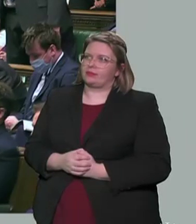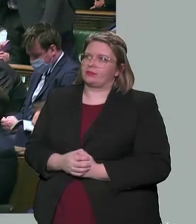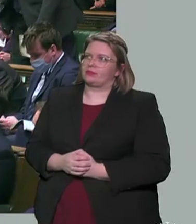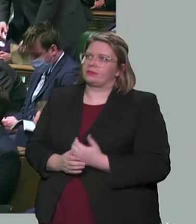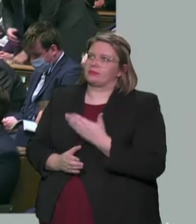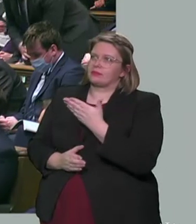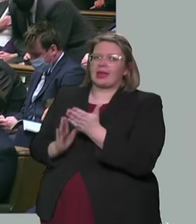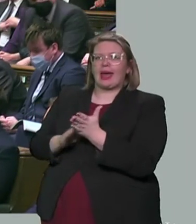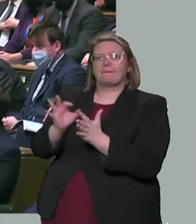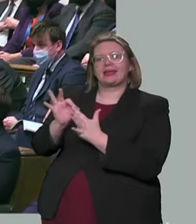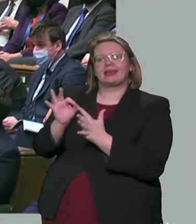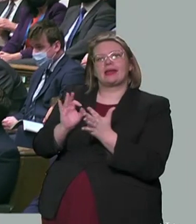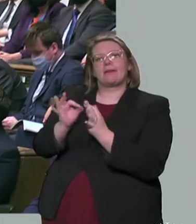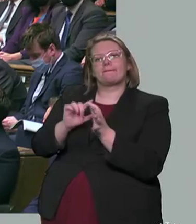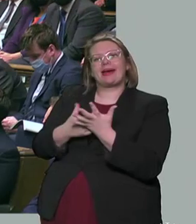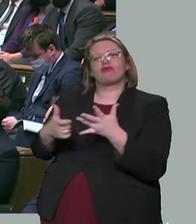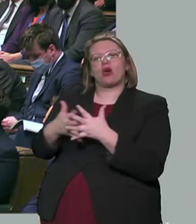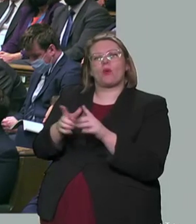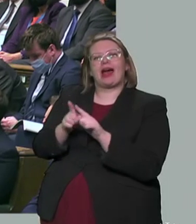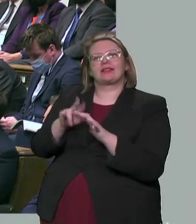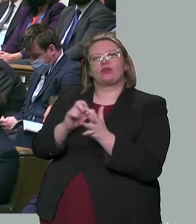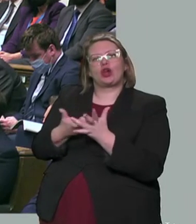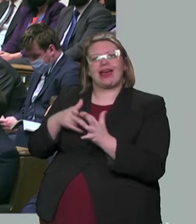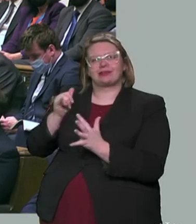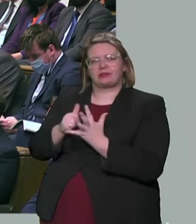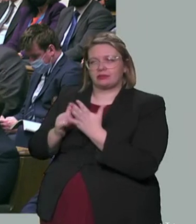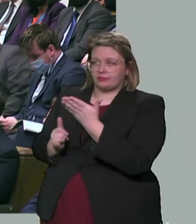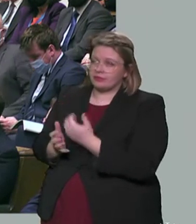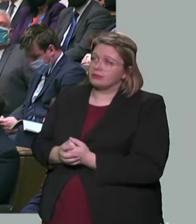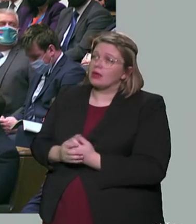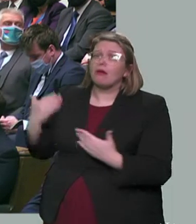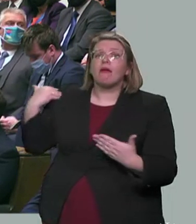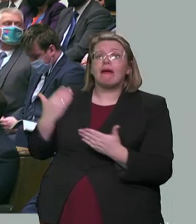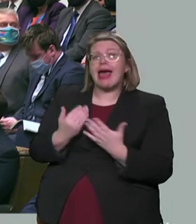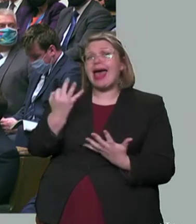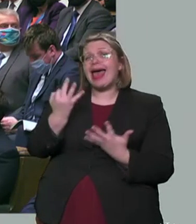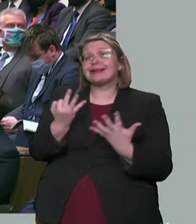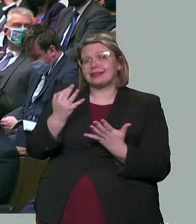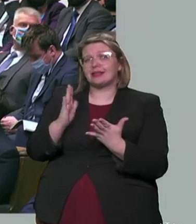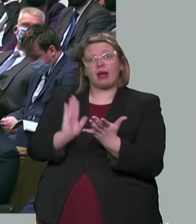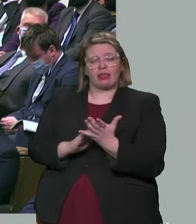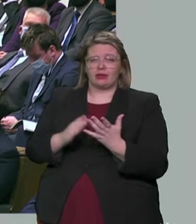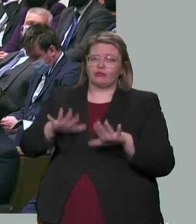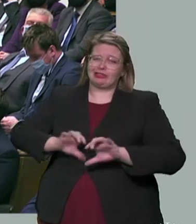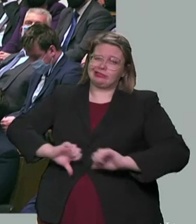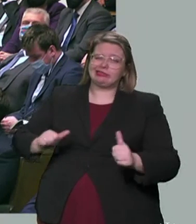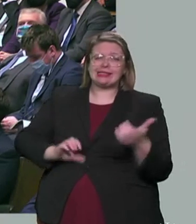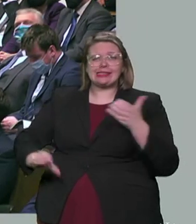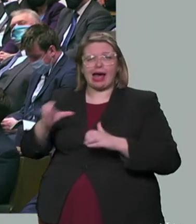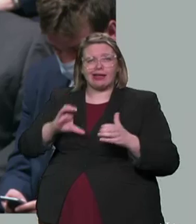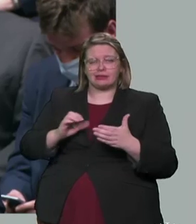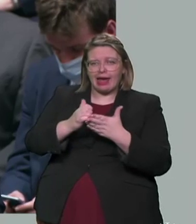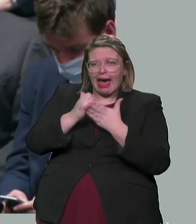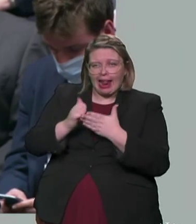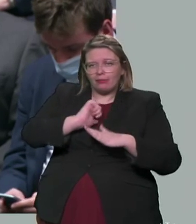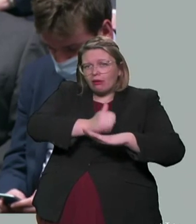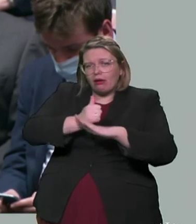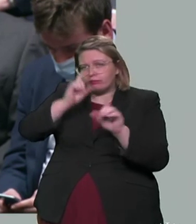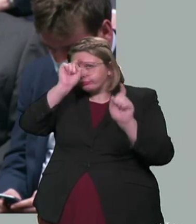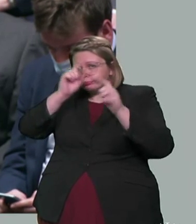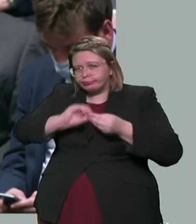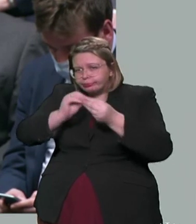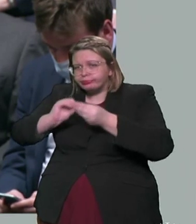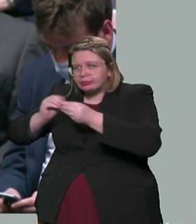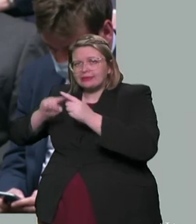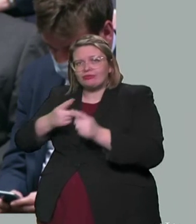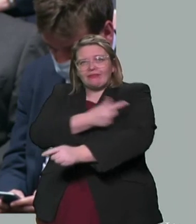10. The very best of British science has been on display over the past 18 months, being responsible for the design and manufacture of many of the vaccines that have kept us safe during this pandemic.